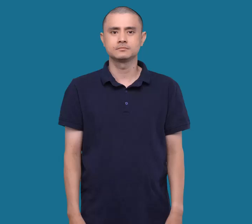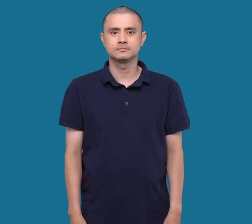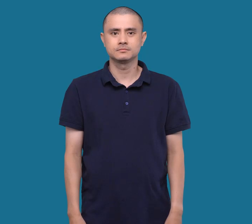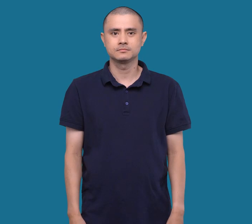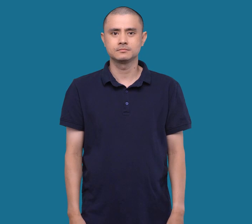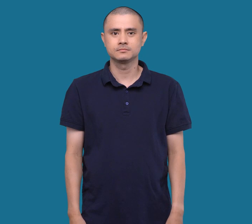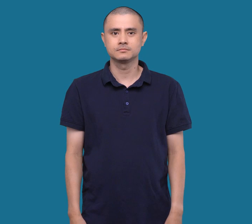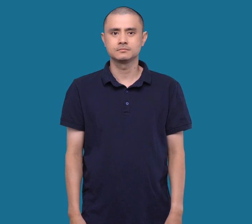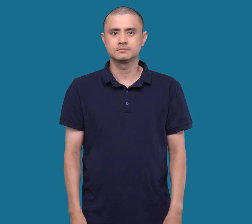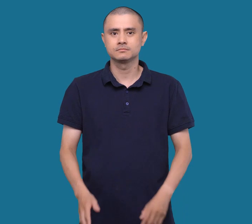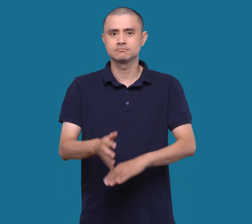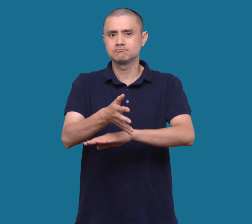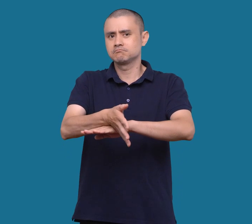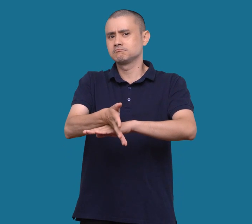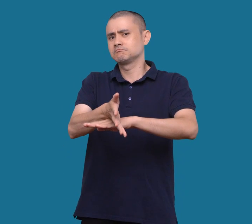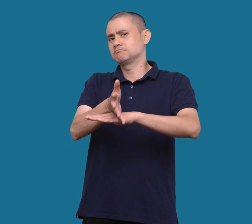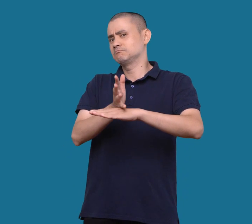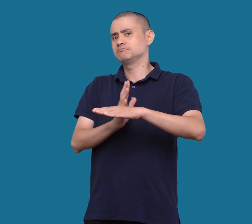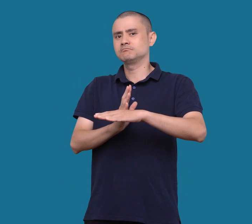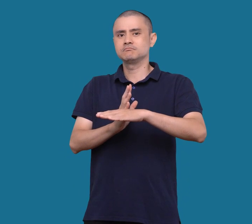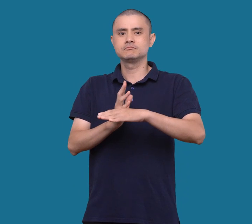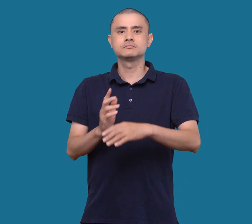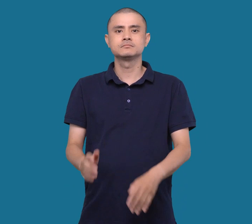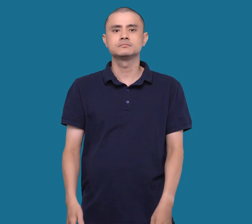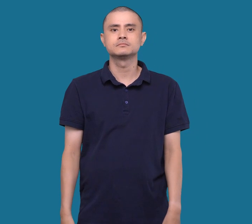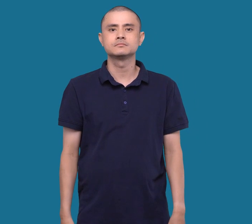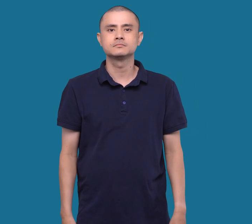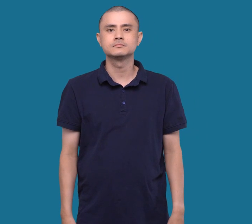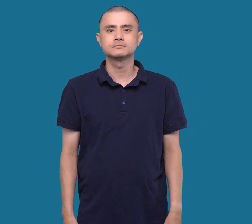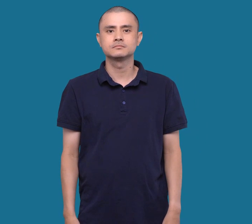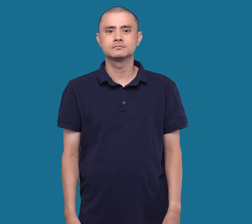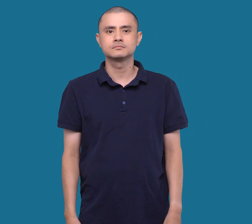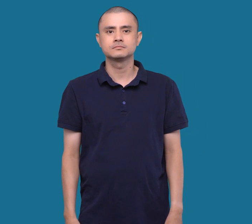khả năng